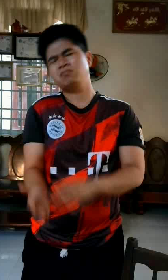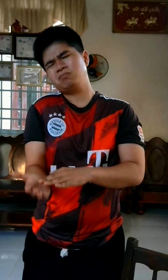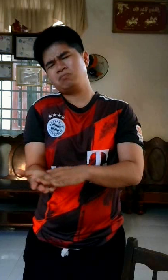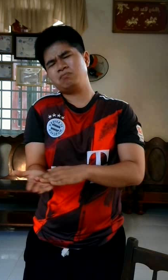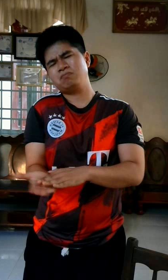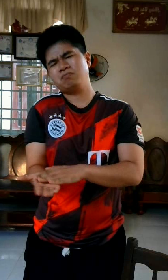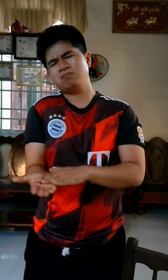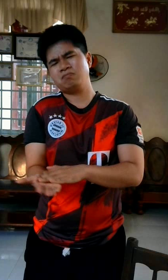xin loi